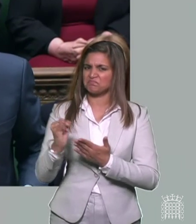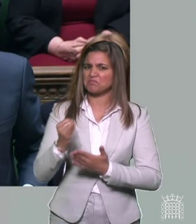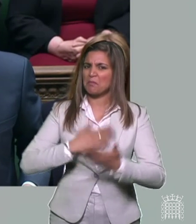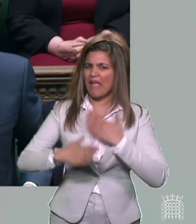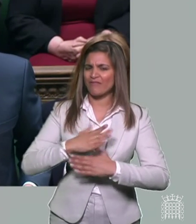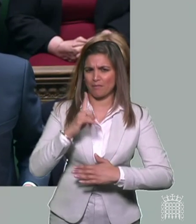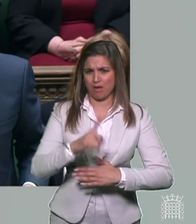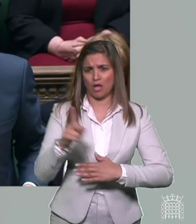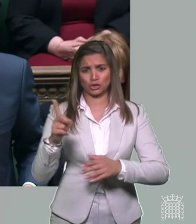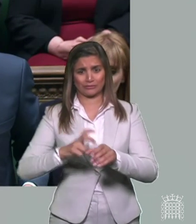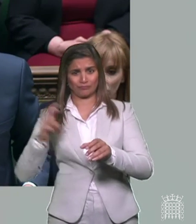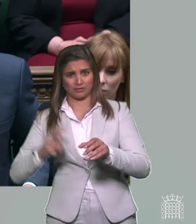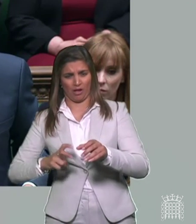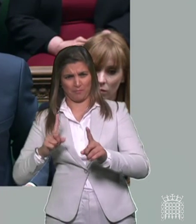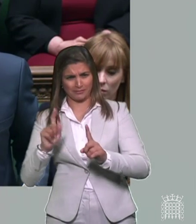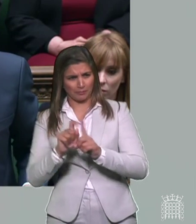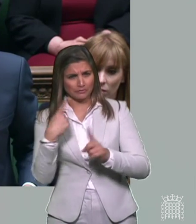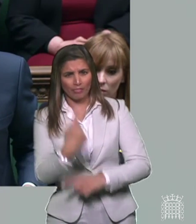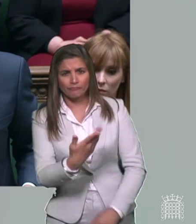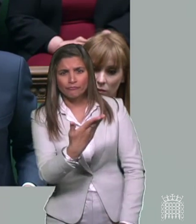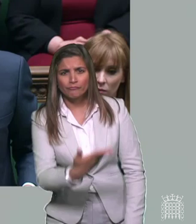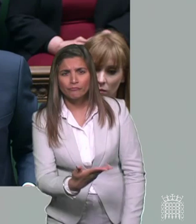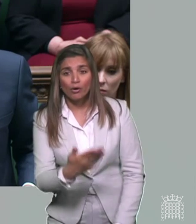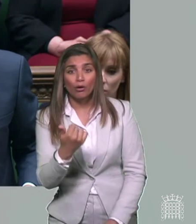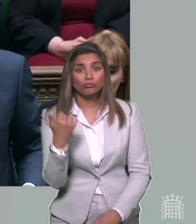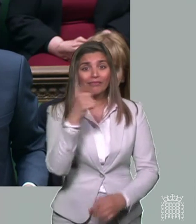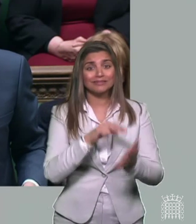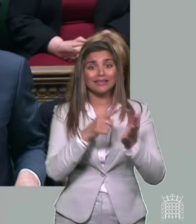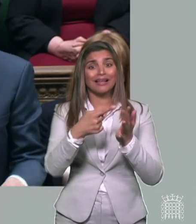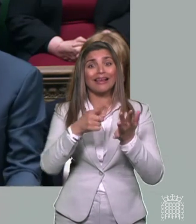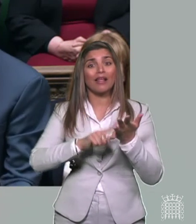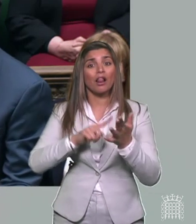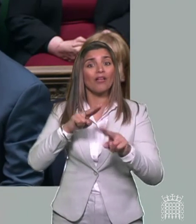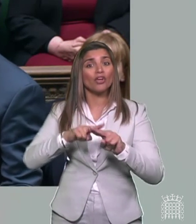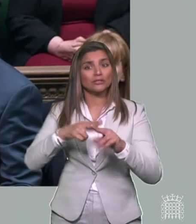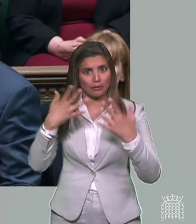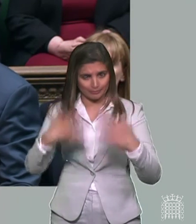Professor Neil Ferguson broke the rules. He also resigned.